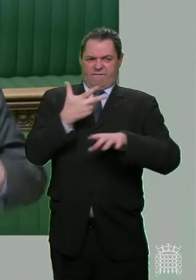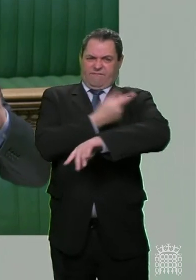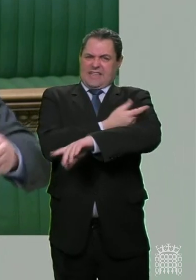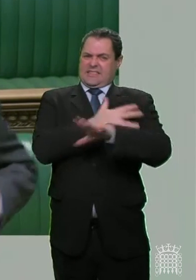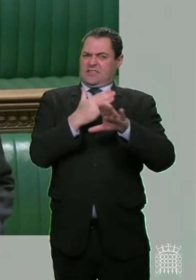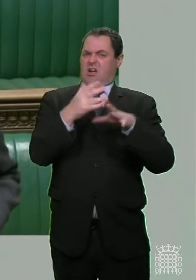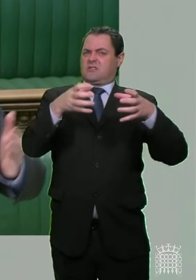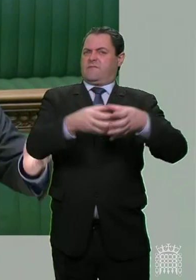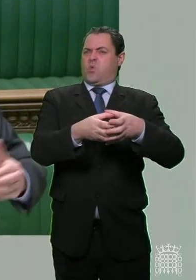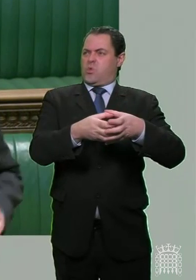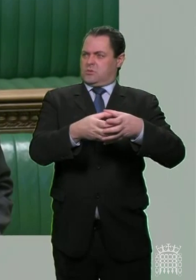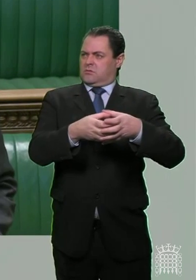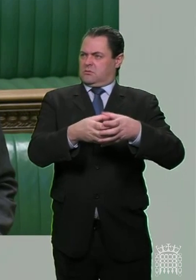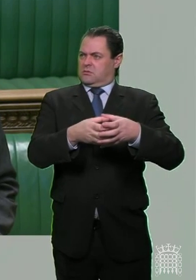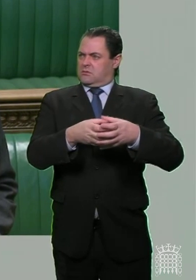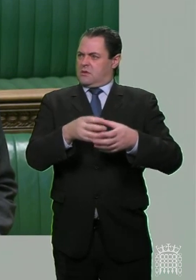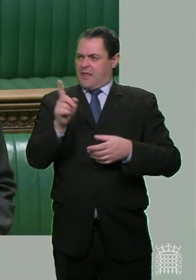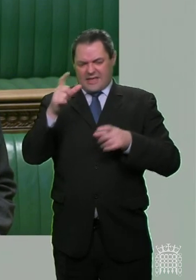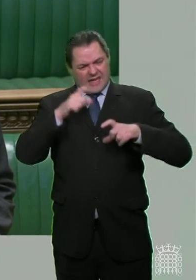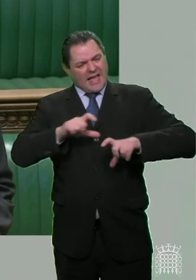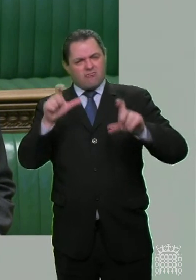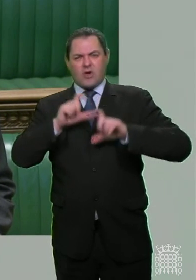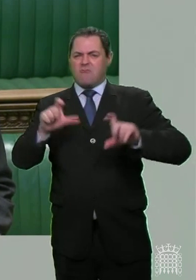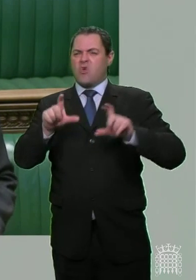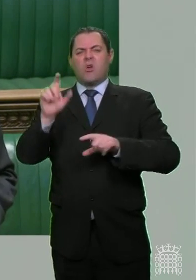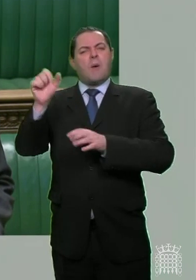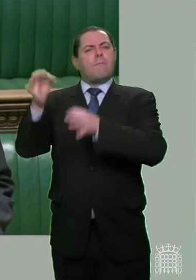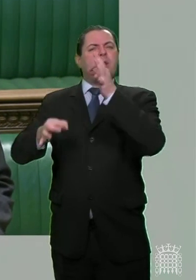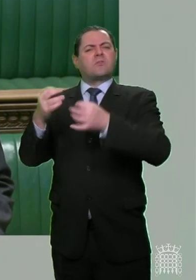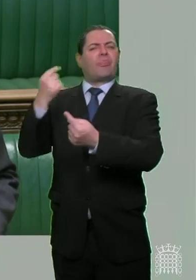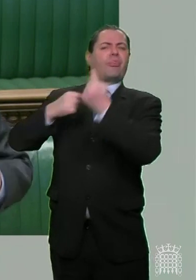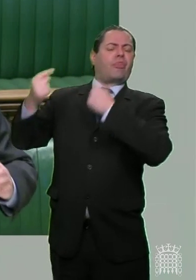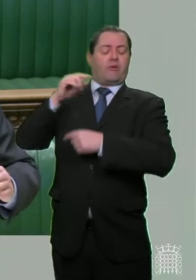The Opposition and the right honourable and learned Gentleman can go on making their party political points.